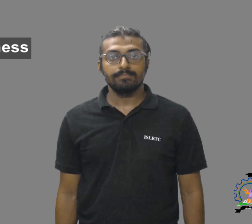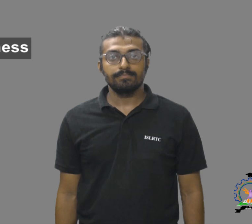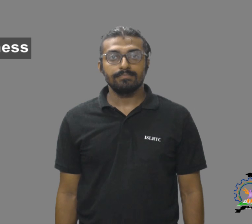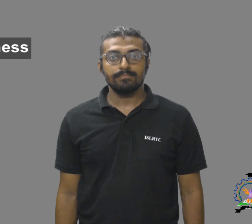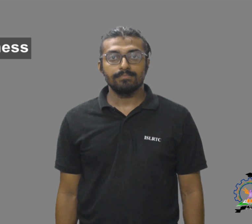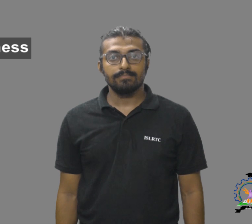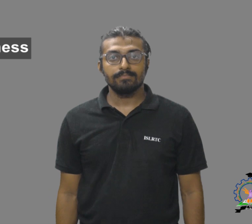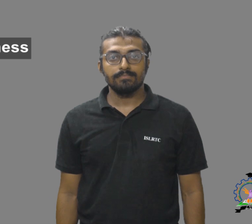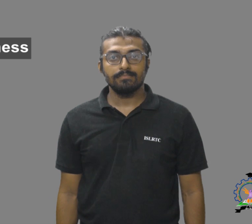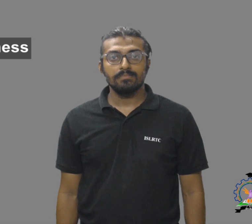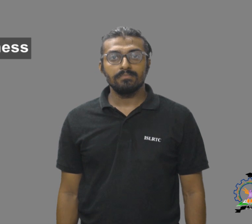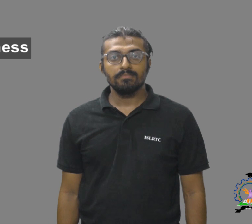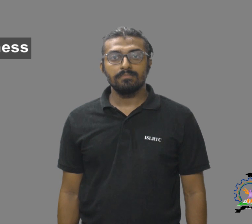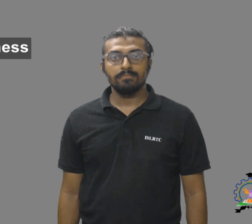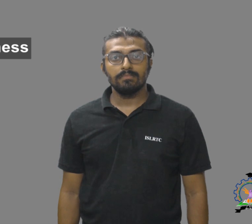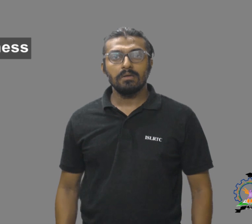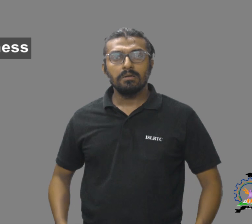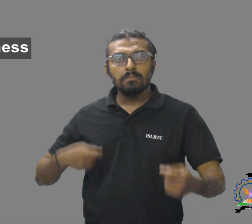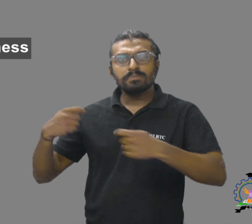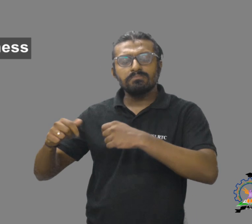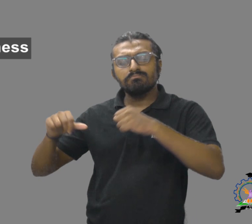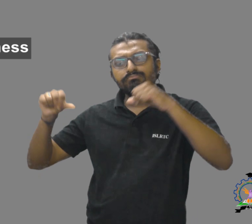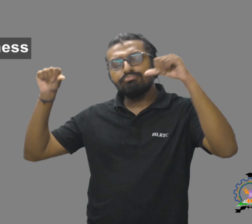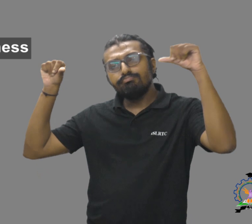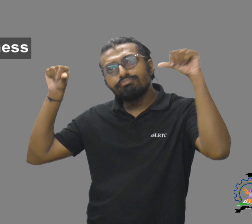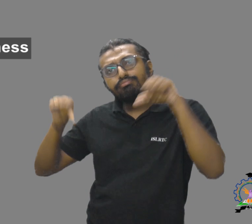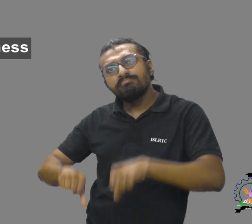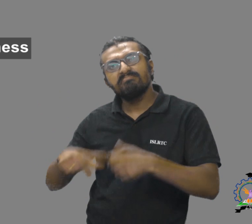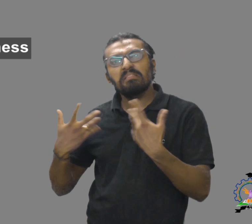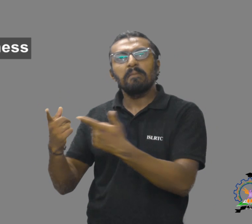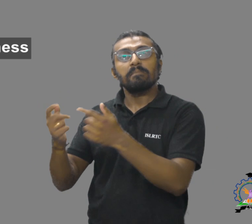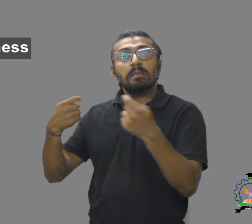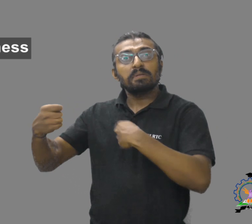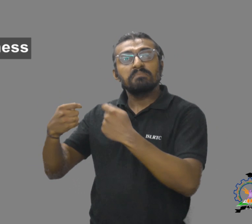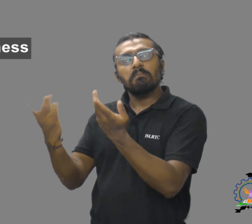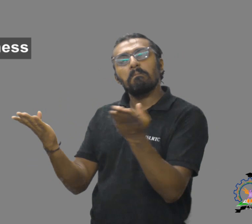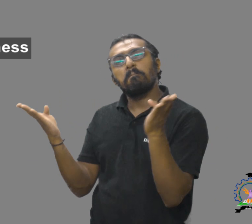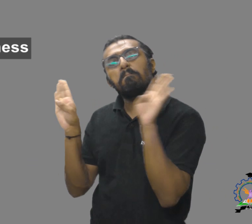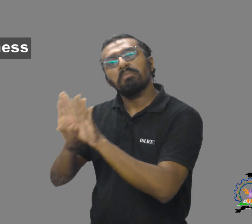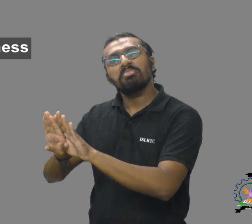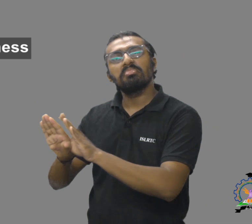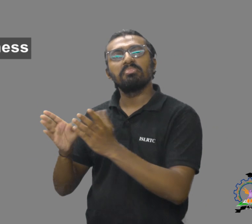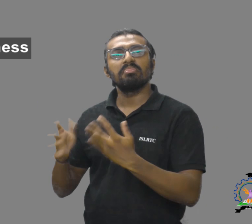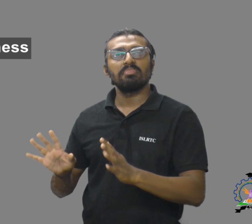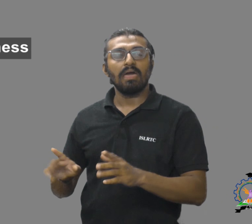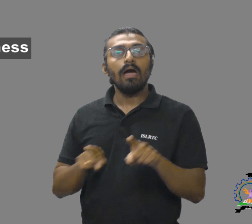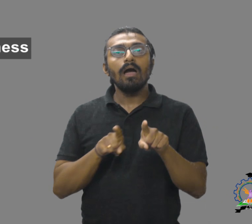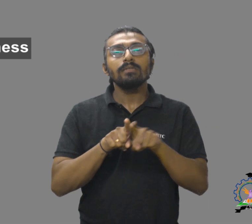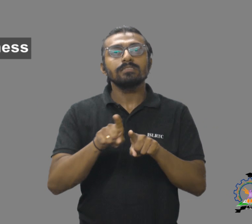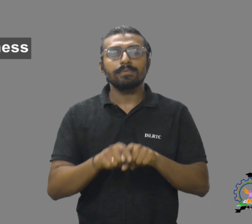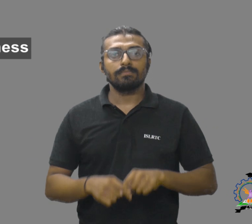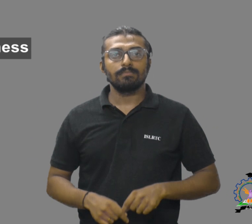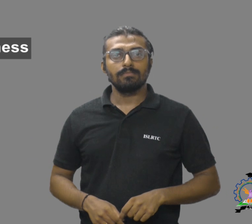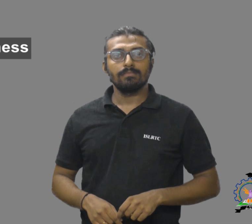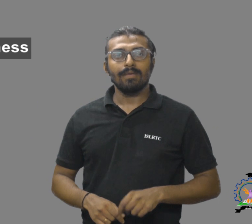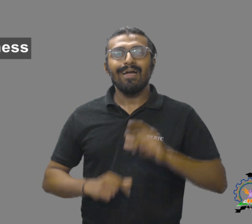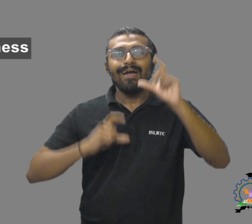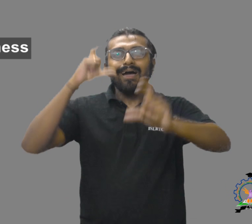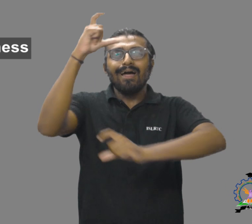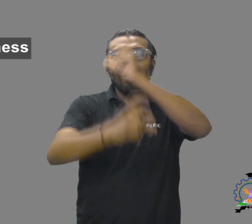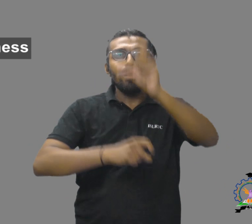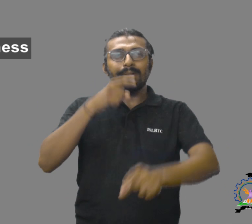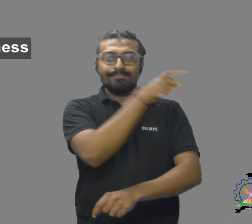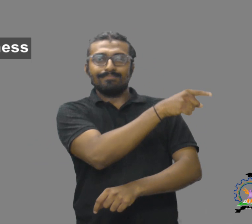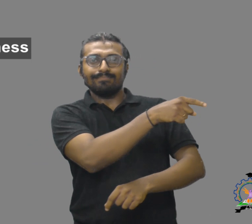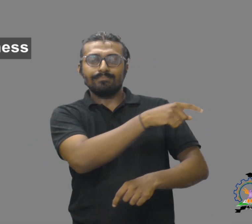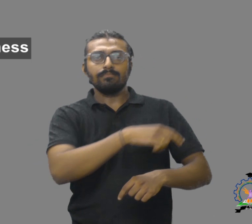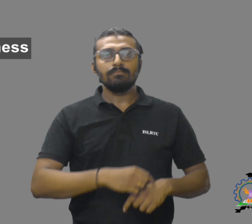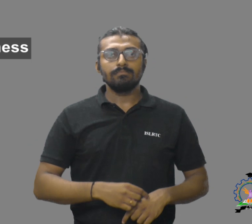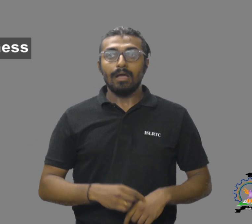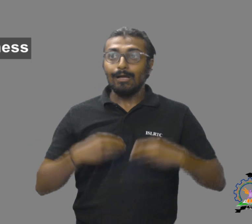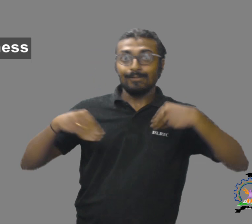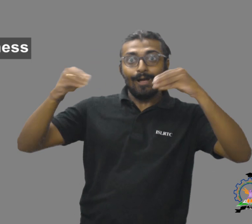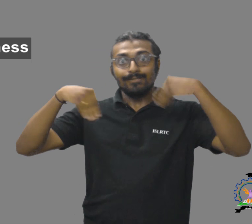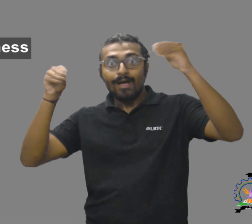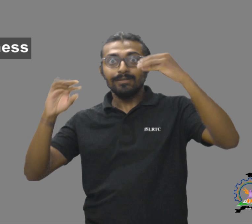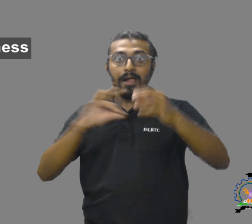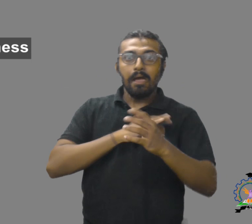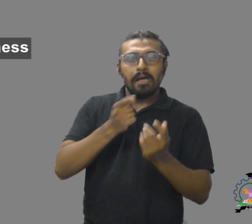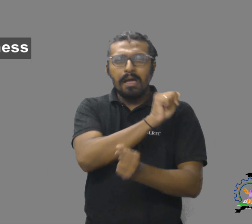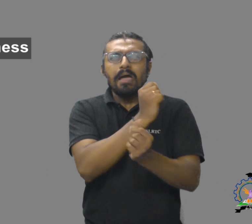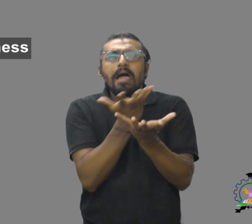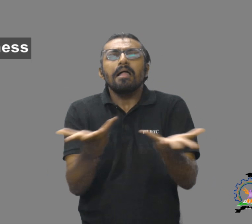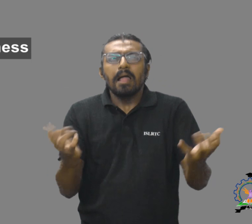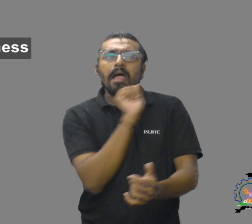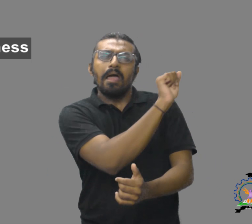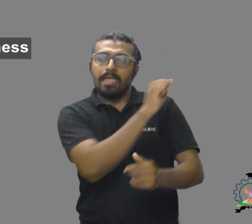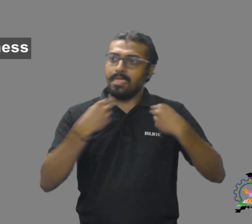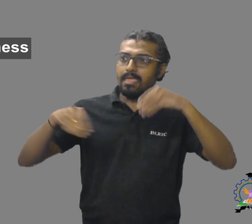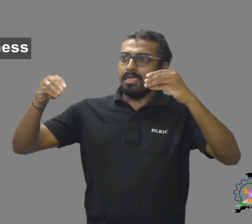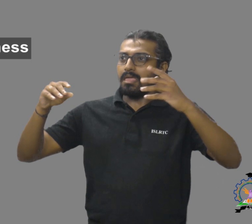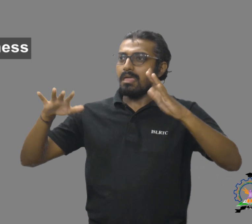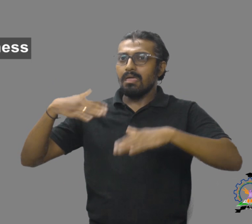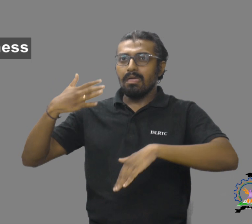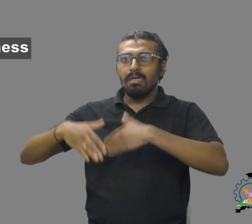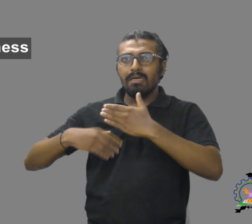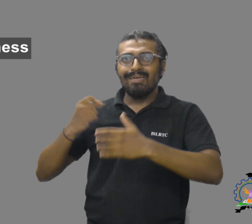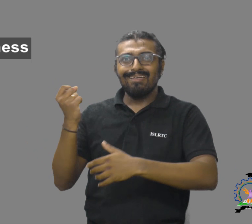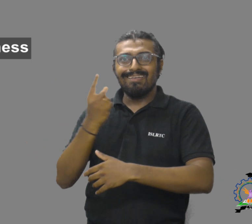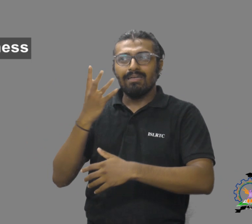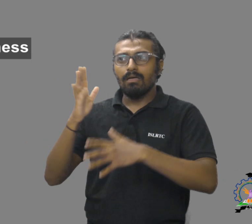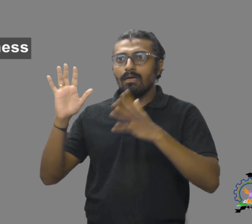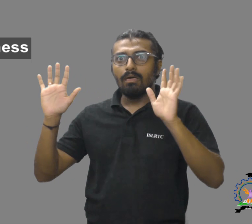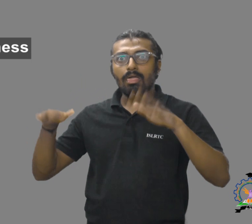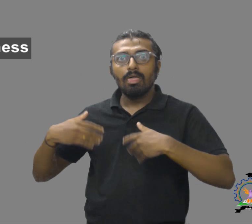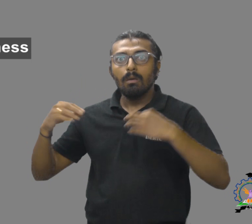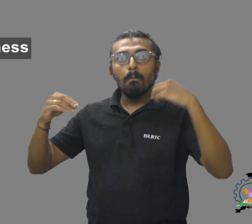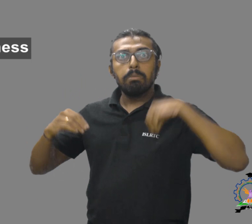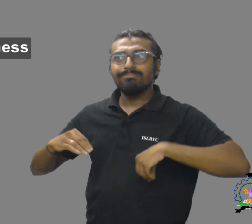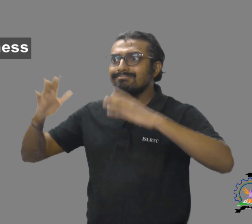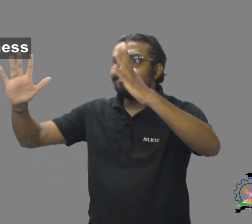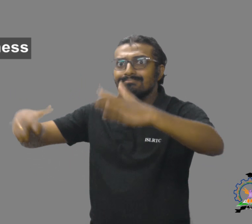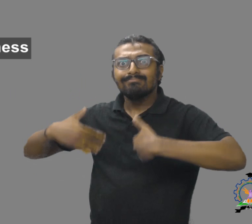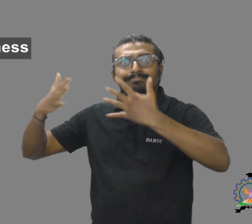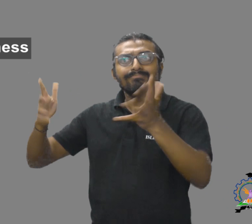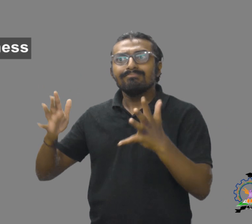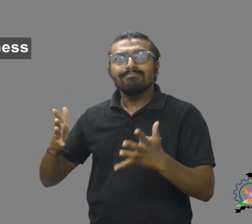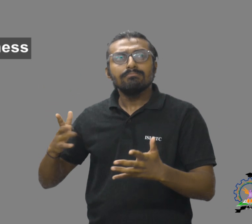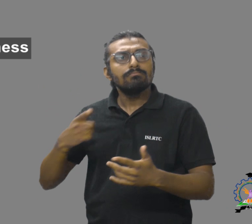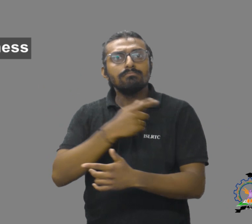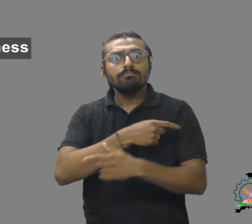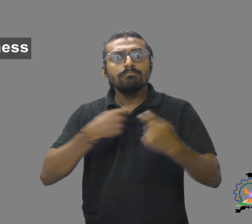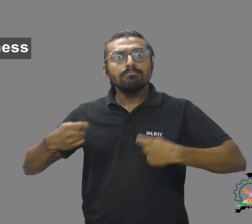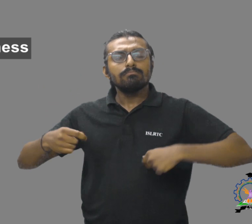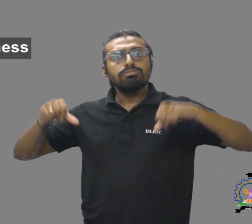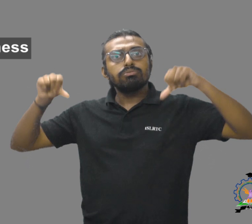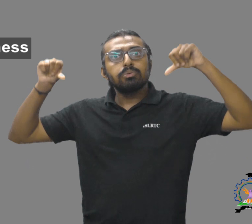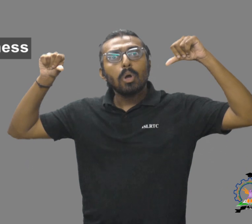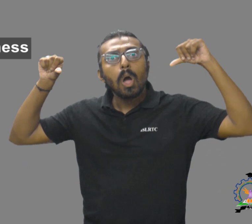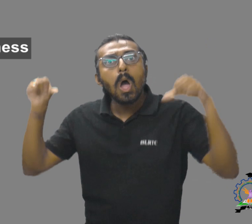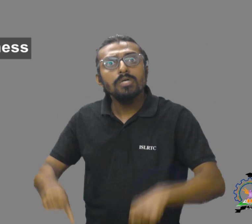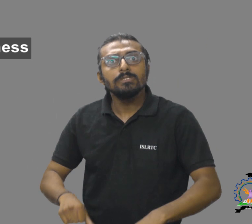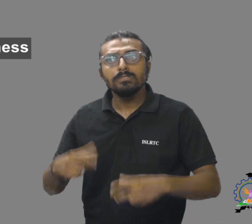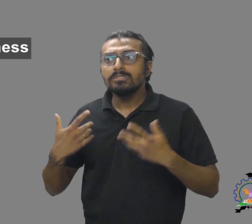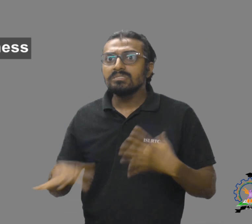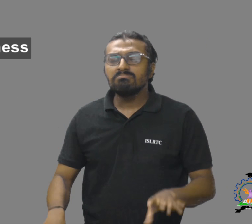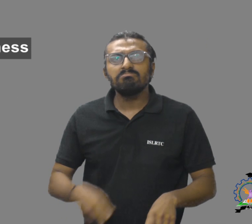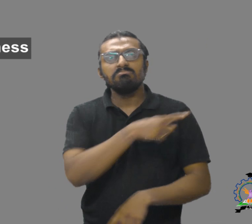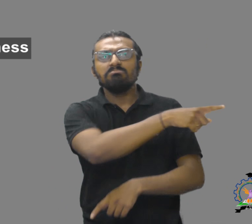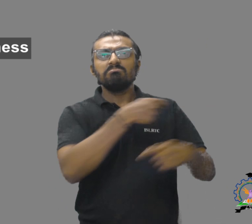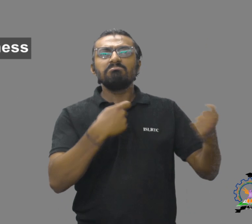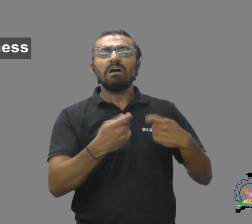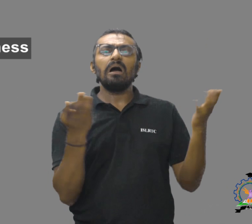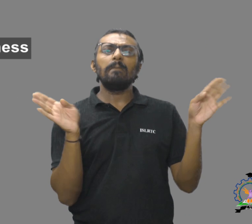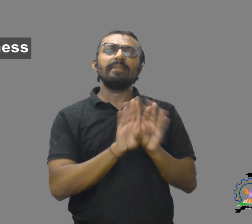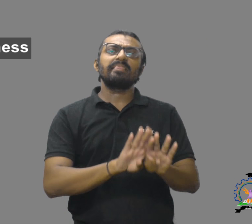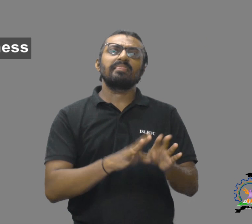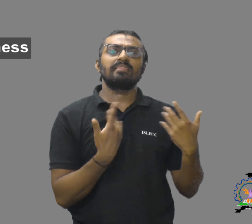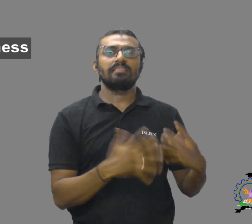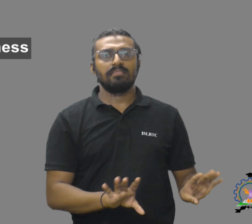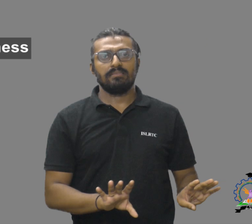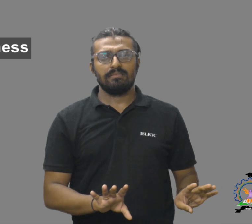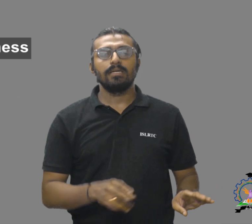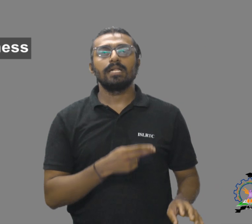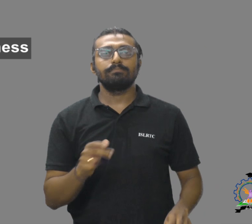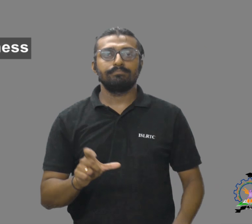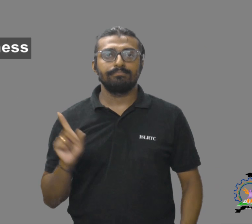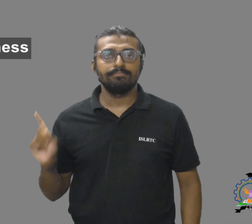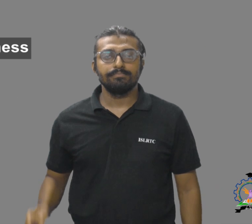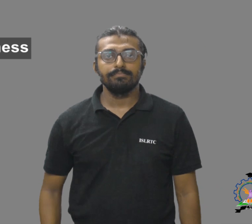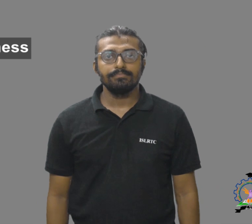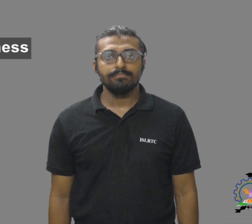Go Out of Business